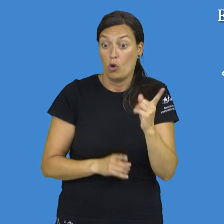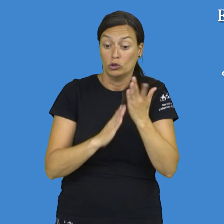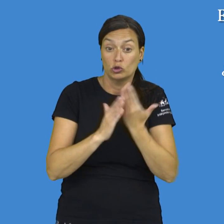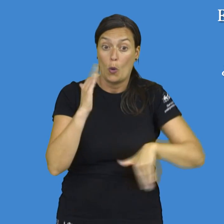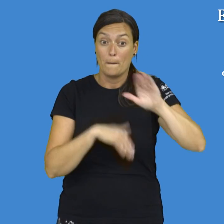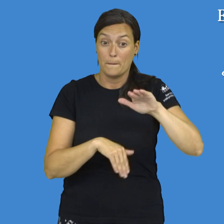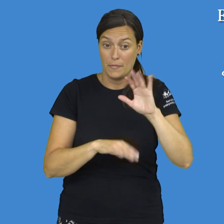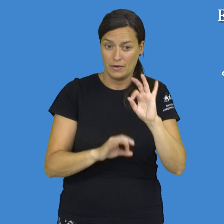superior